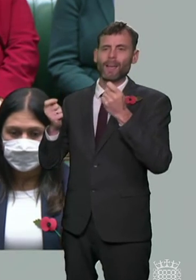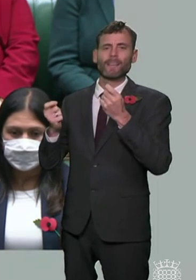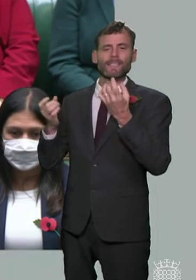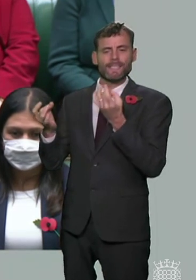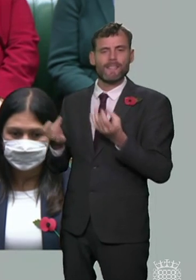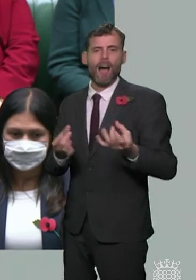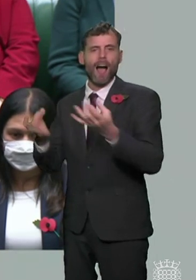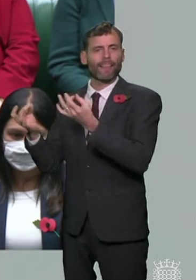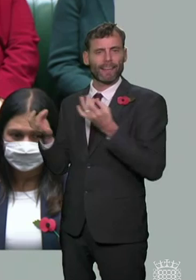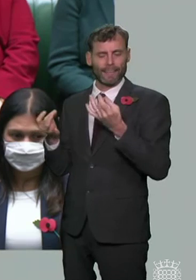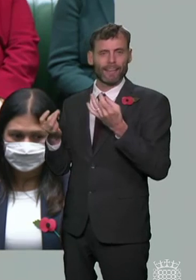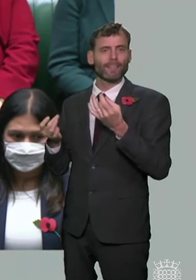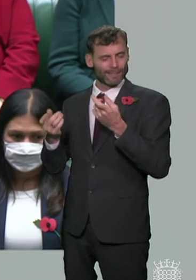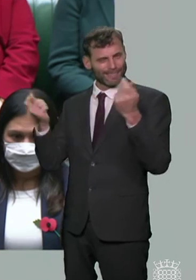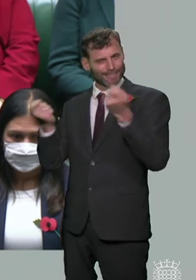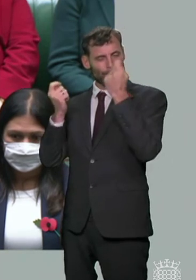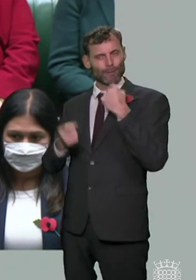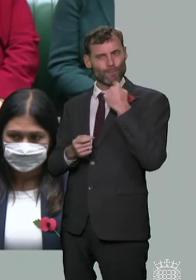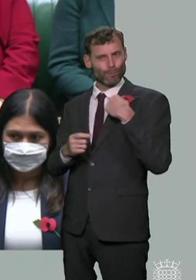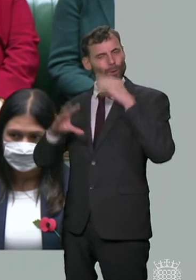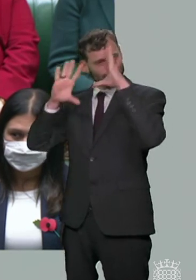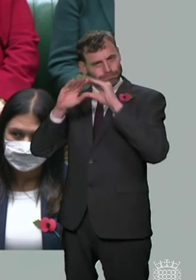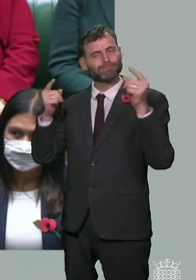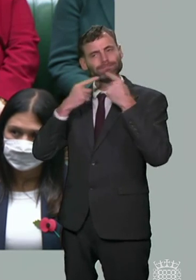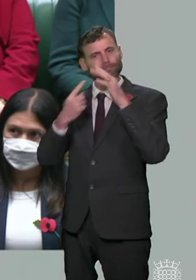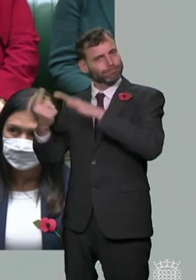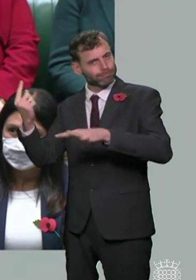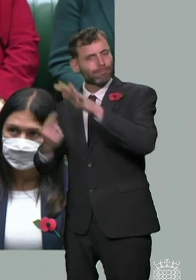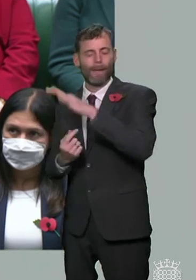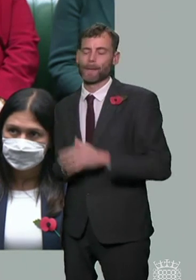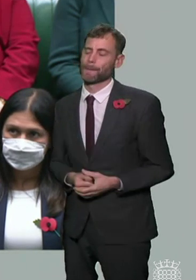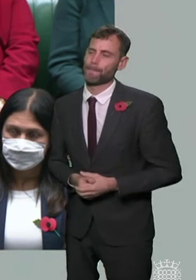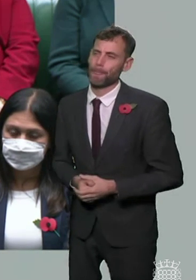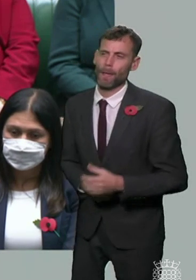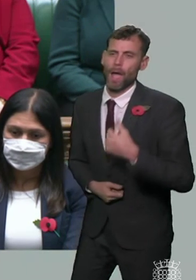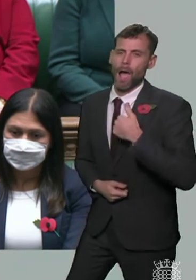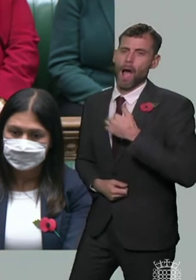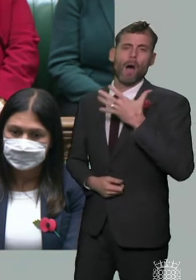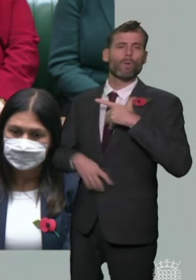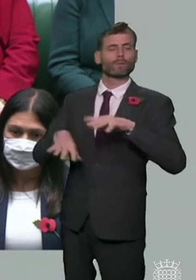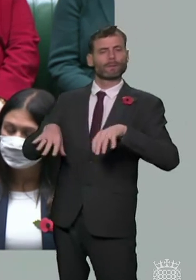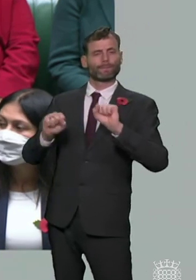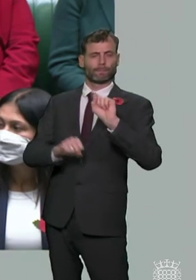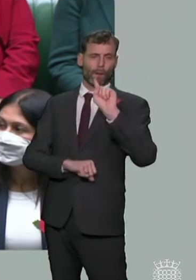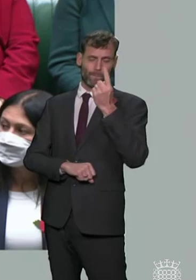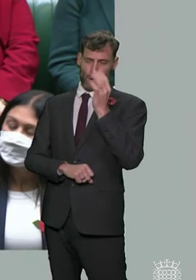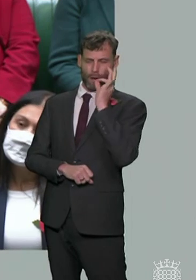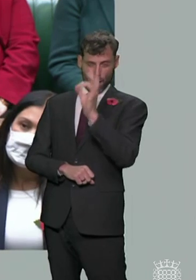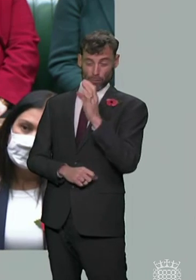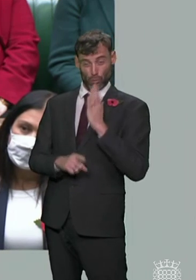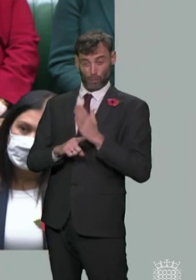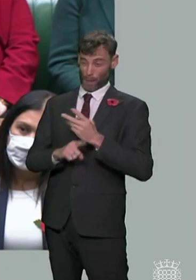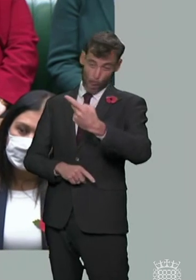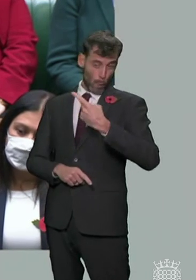Let me start with something on which there should be agreement on both sides of the House.